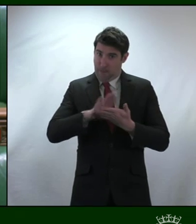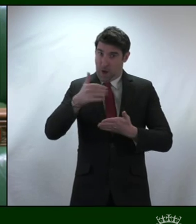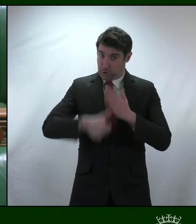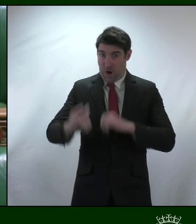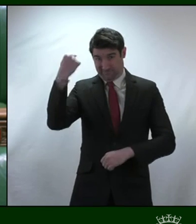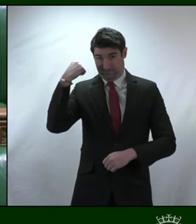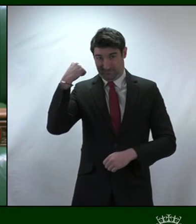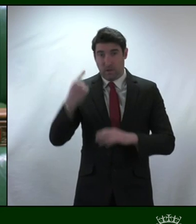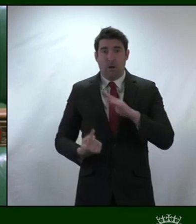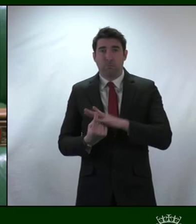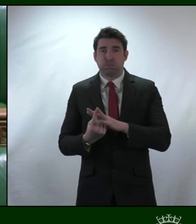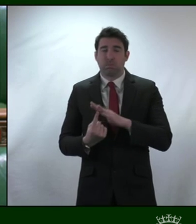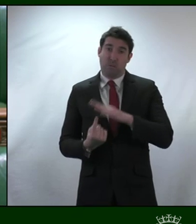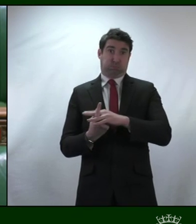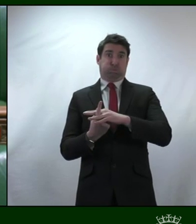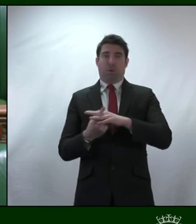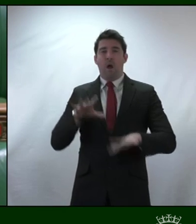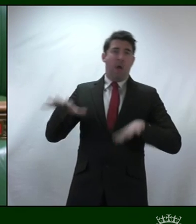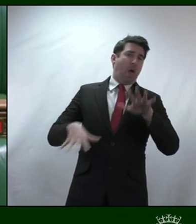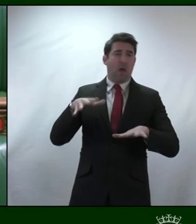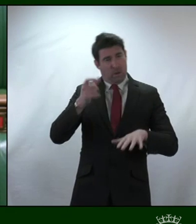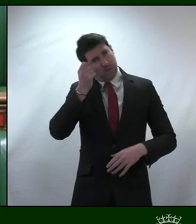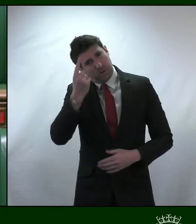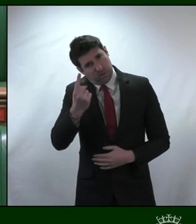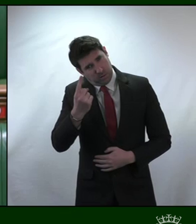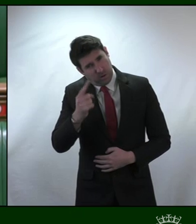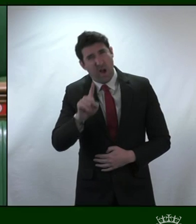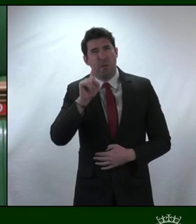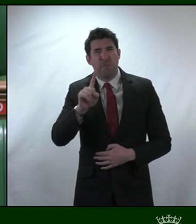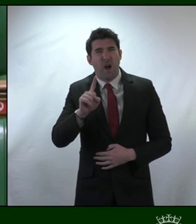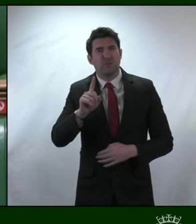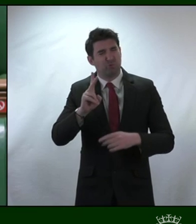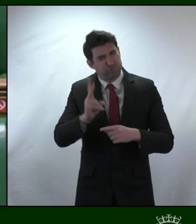Two weeks ago, he unveiled the latest covid plan.